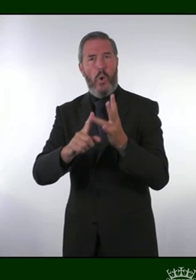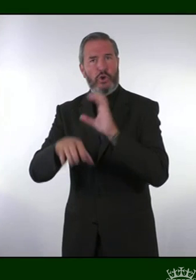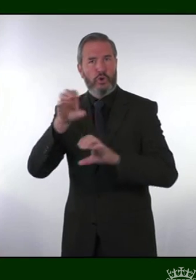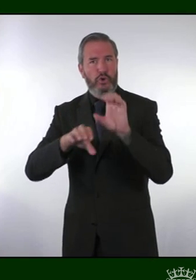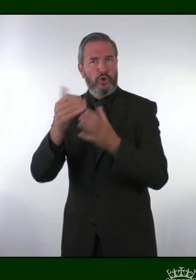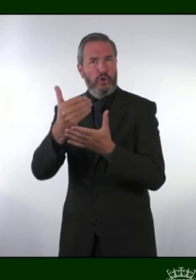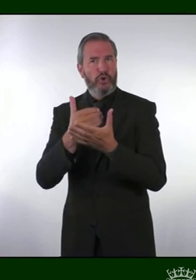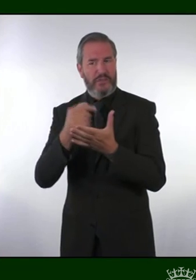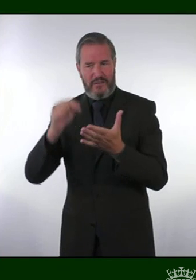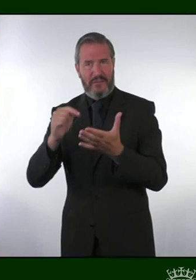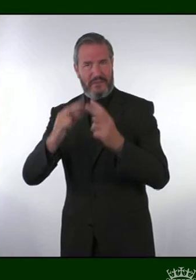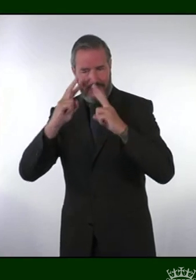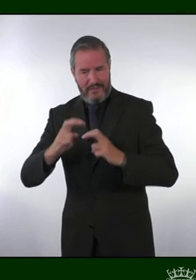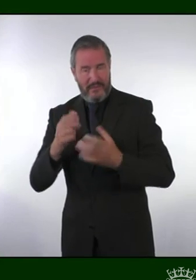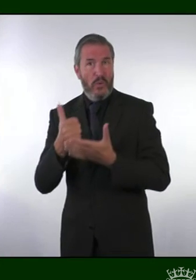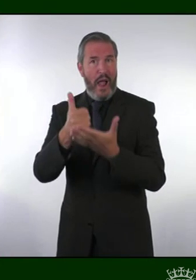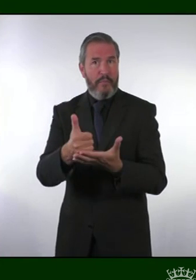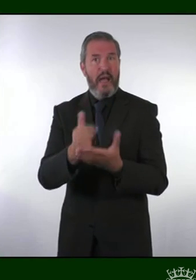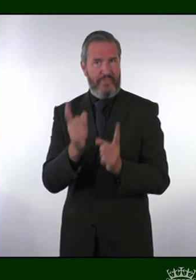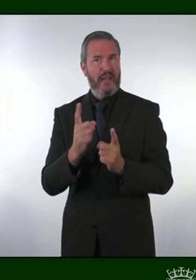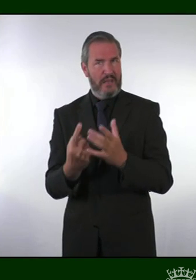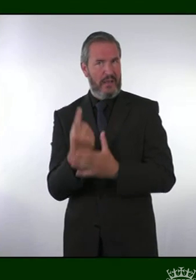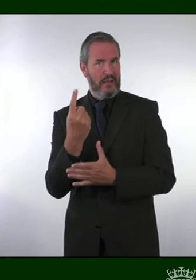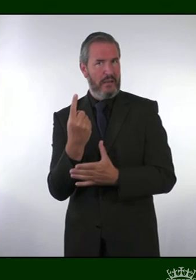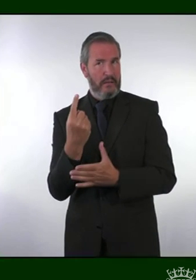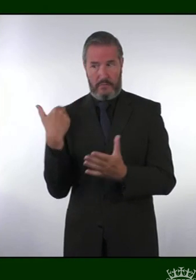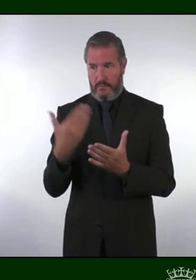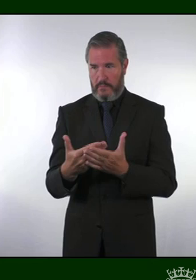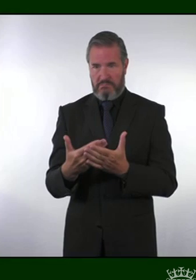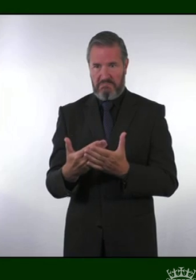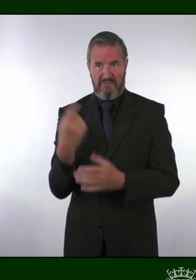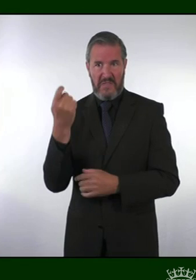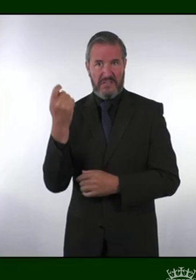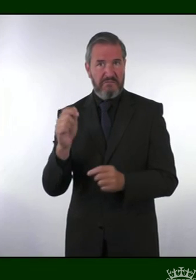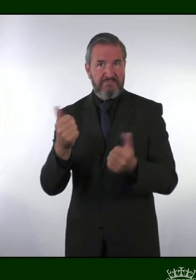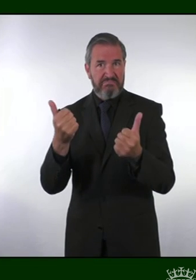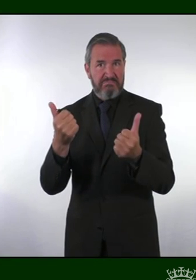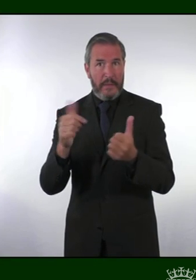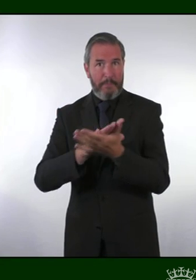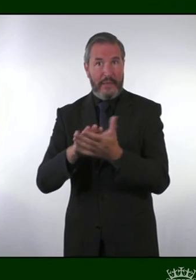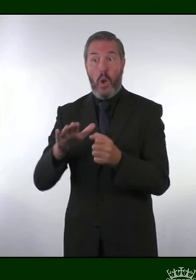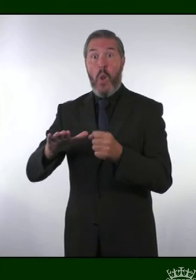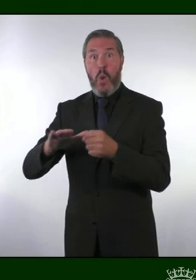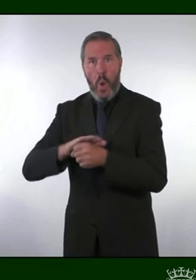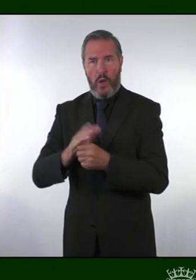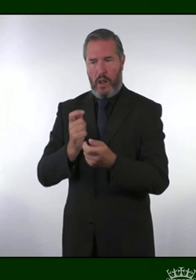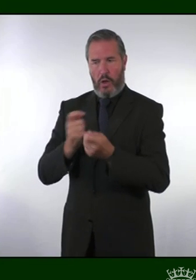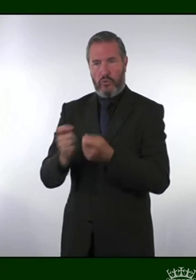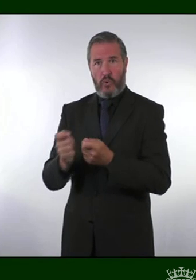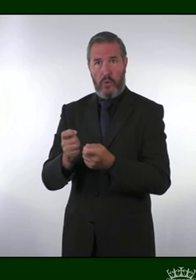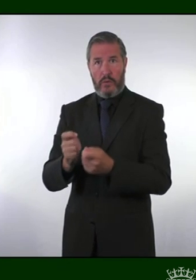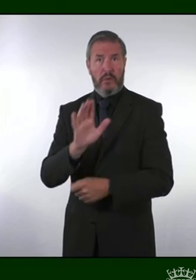That is how it works and that is how it is going to work, and it is a very effective way of keeping this disease under control.